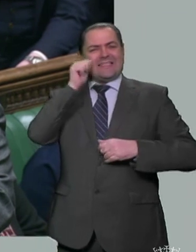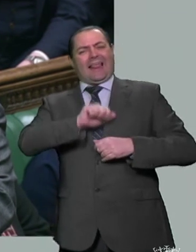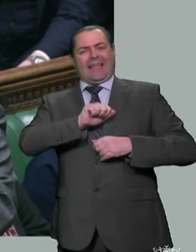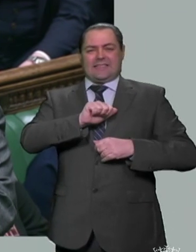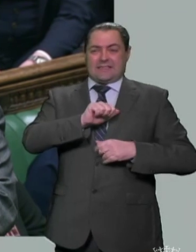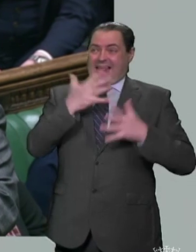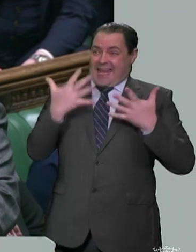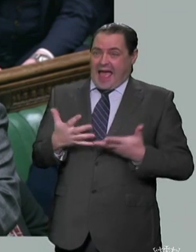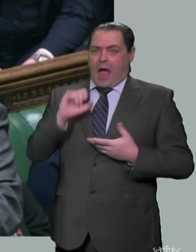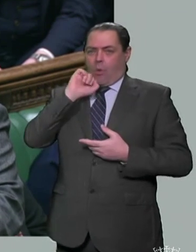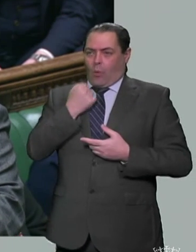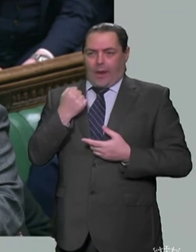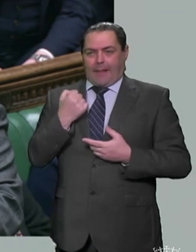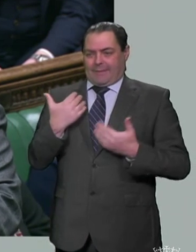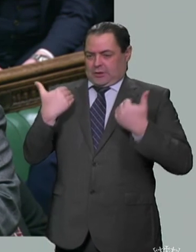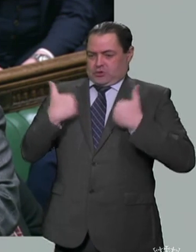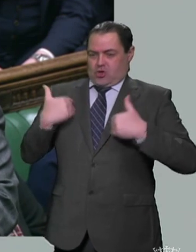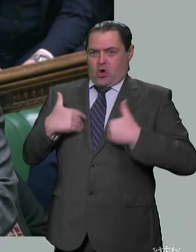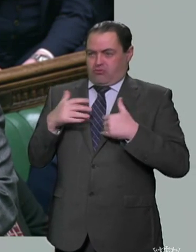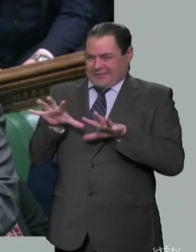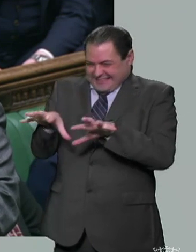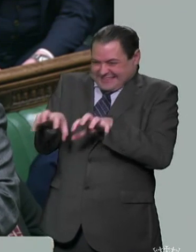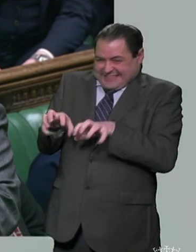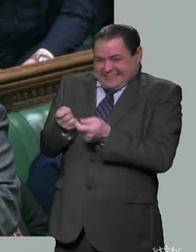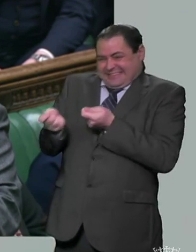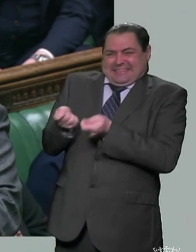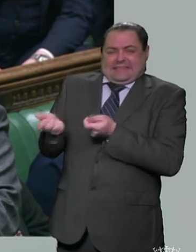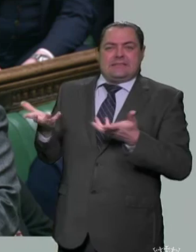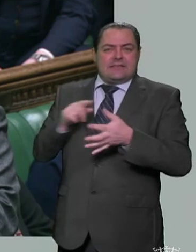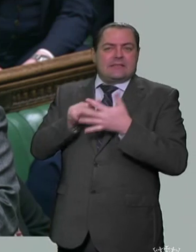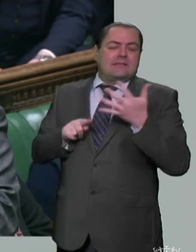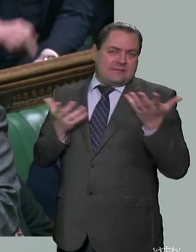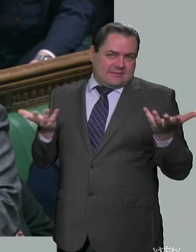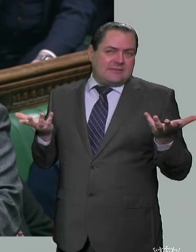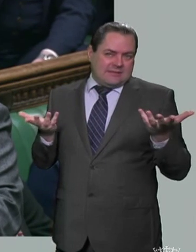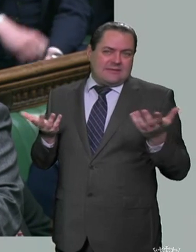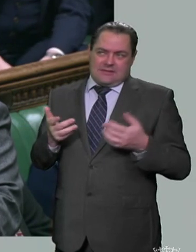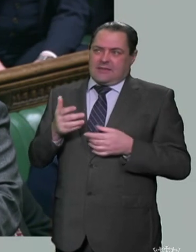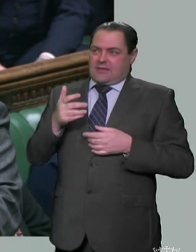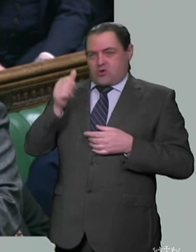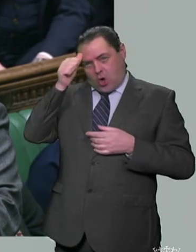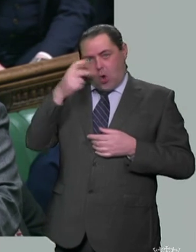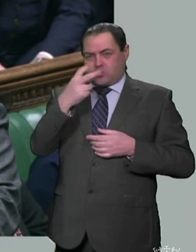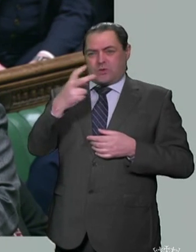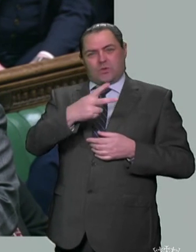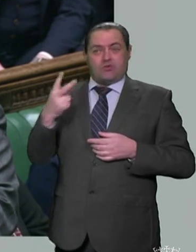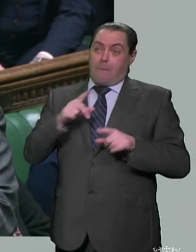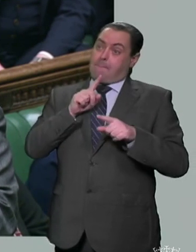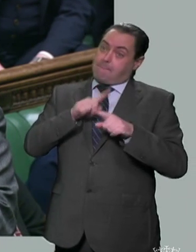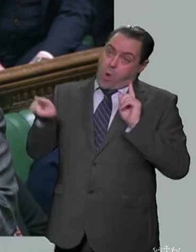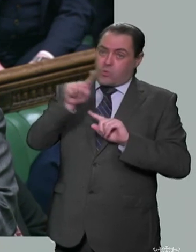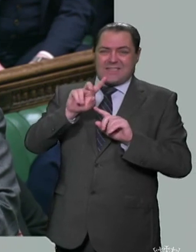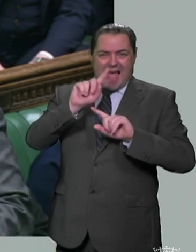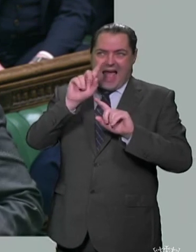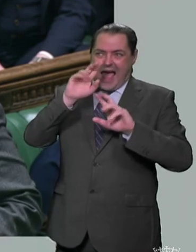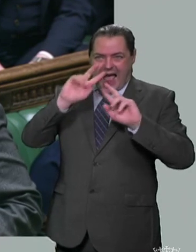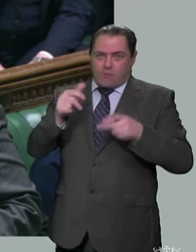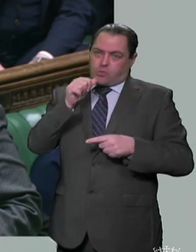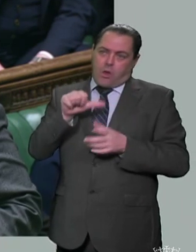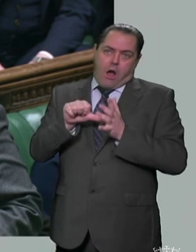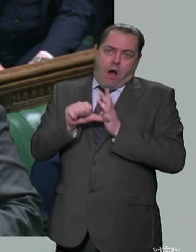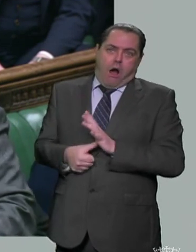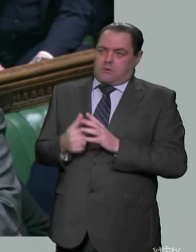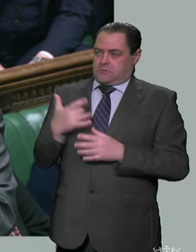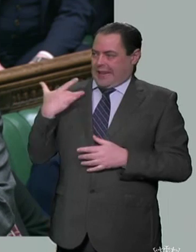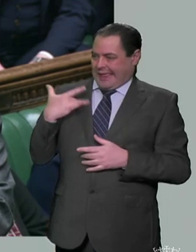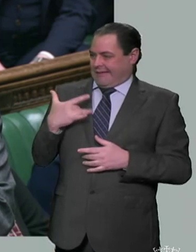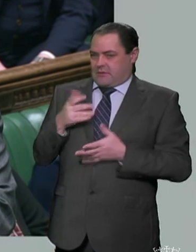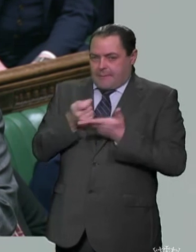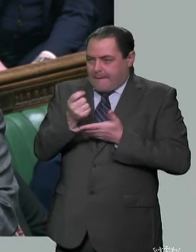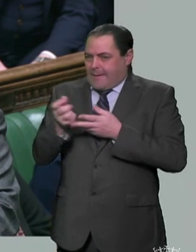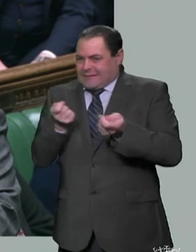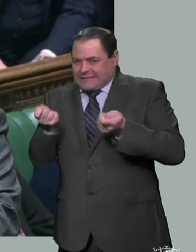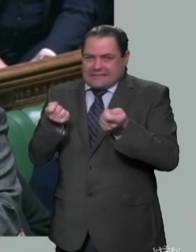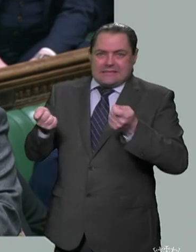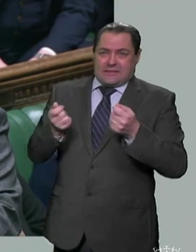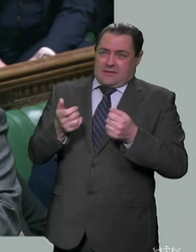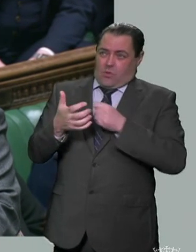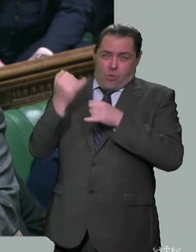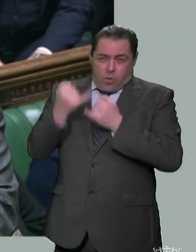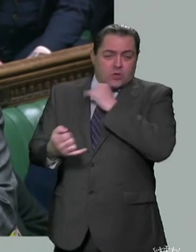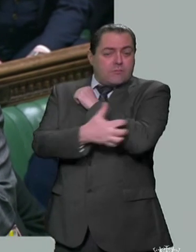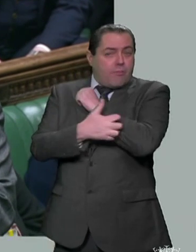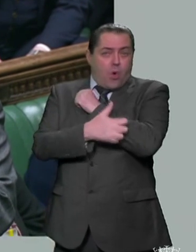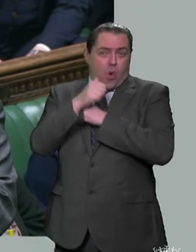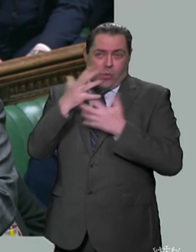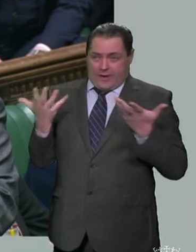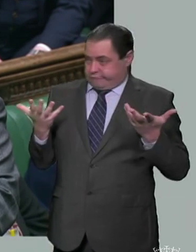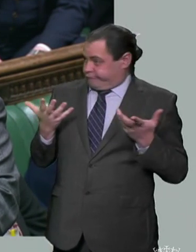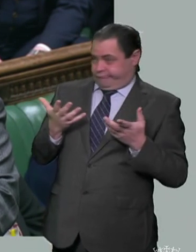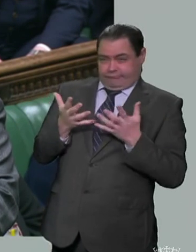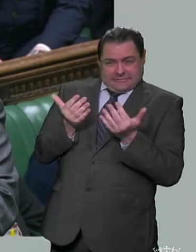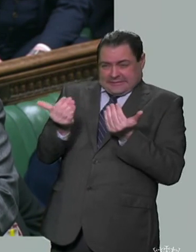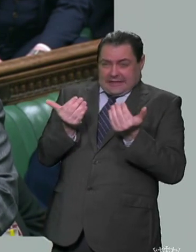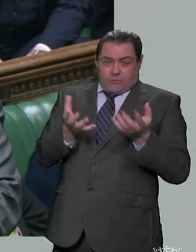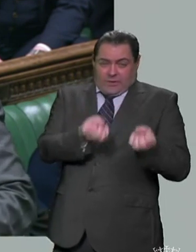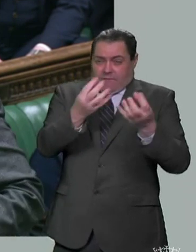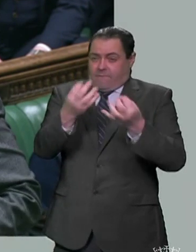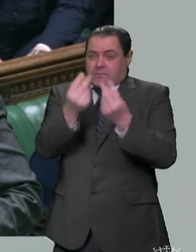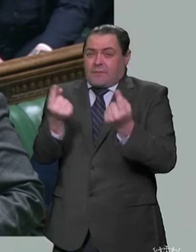Economists have warned that UK living standards will worsen in 2022, with the poorest households hit hardest by Tory cuts, tax hikes and soaring inflation driven by his Government’s policy.